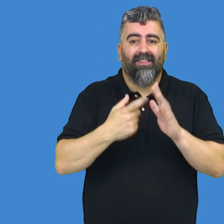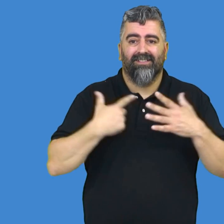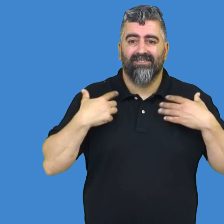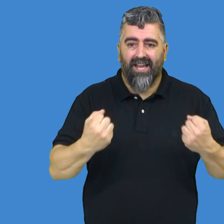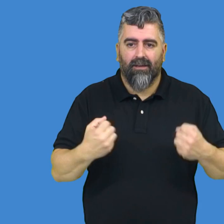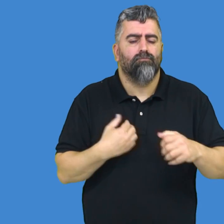sano